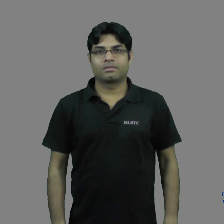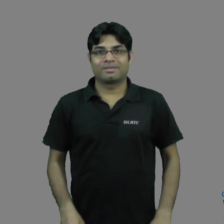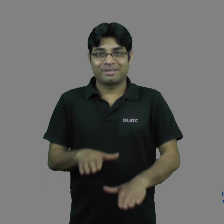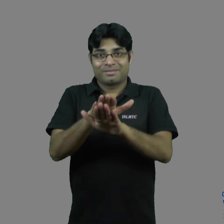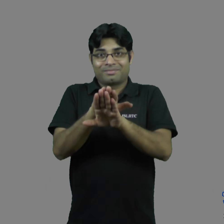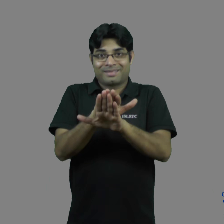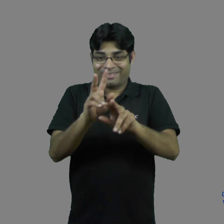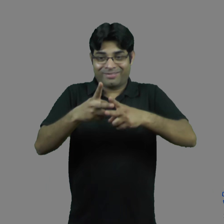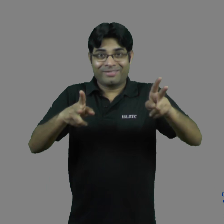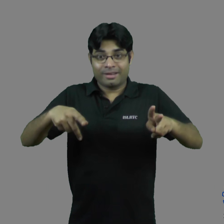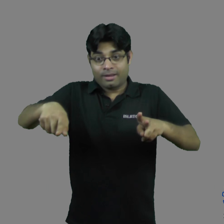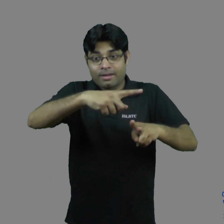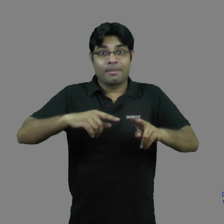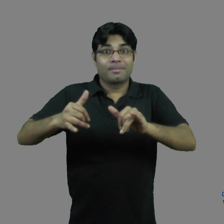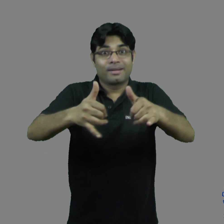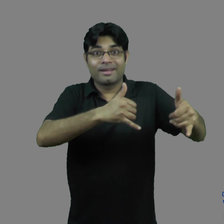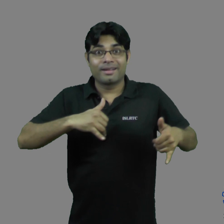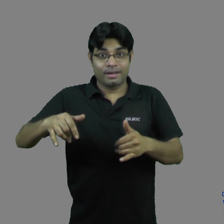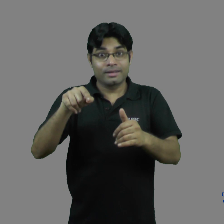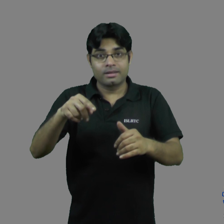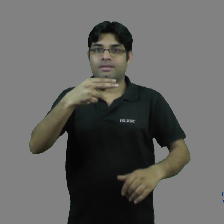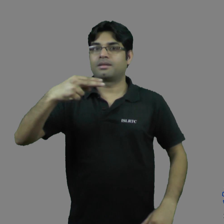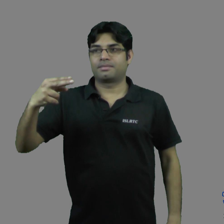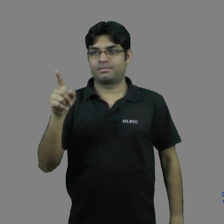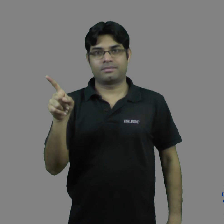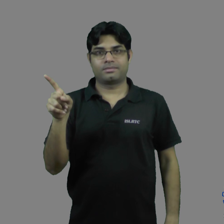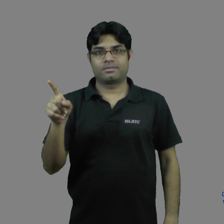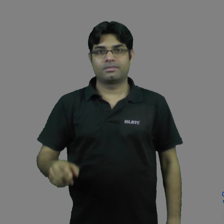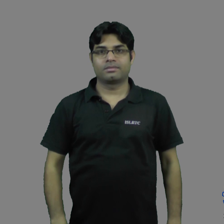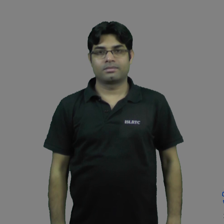Fishing For Games Sports